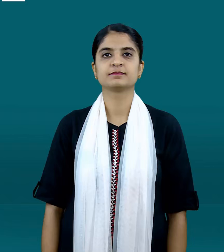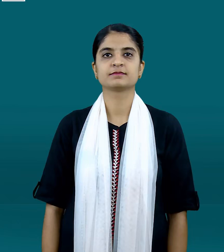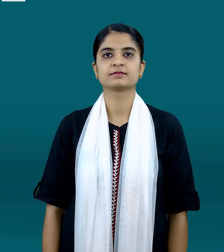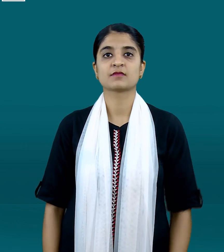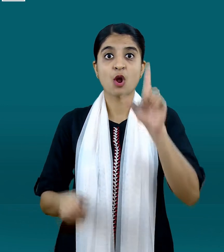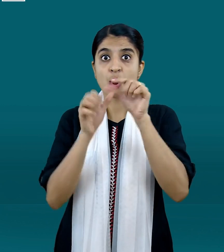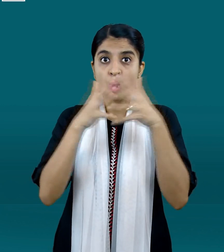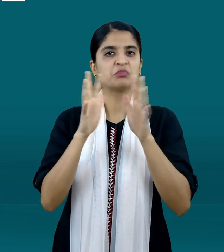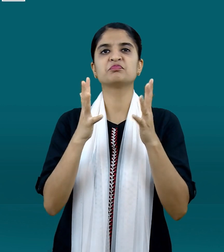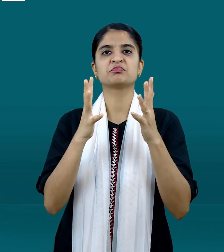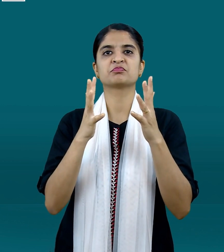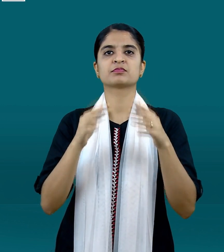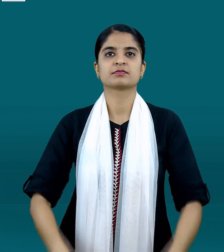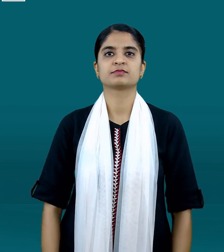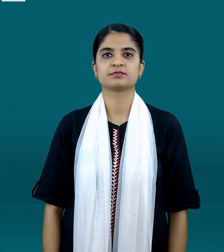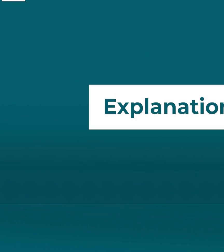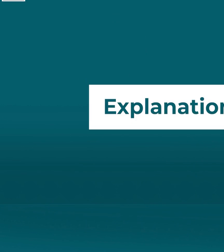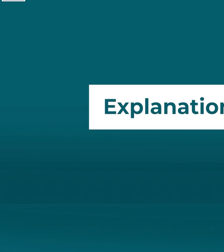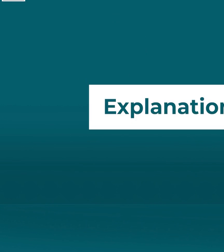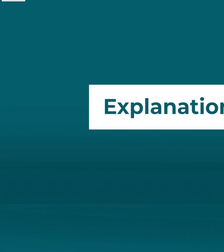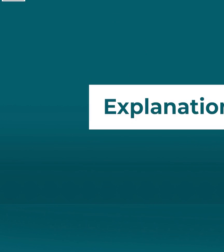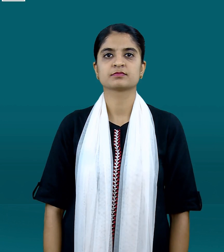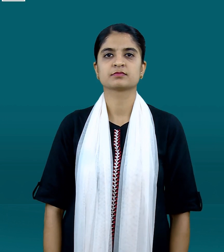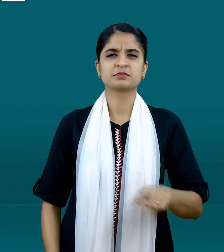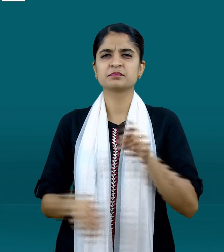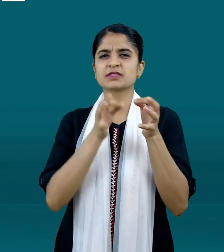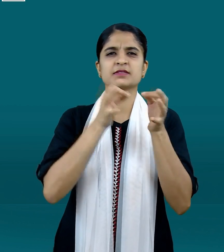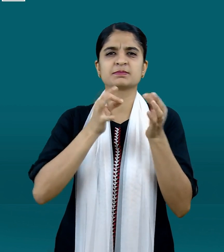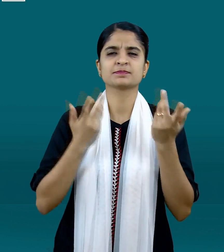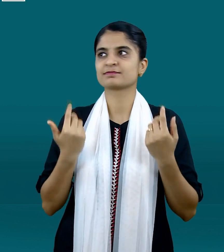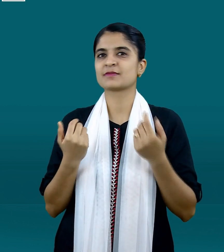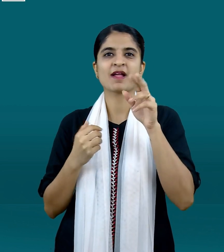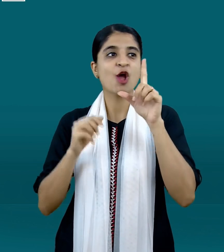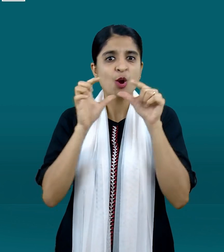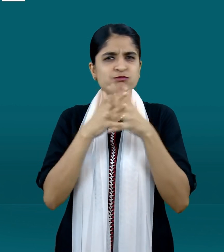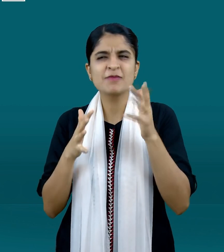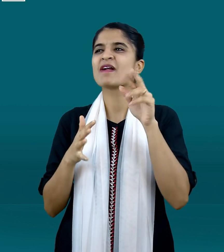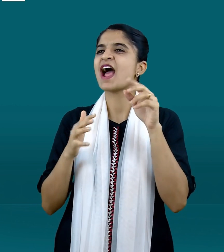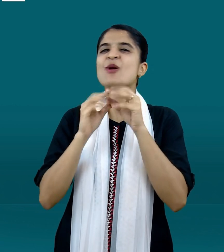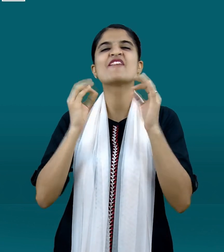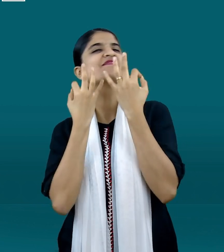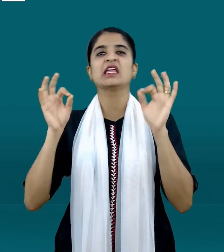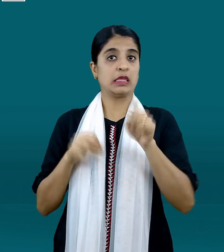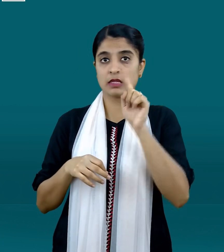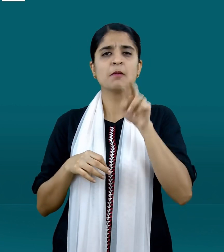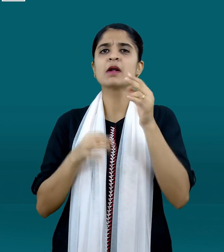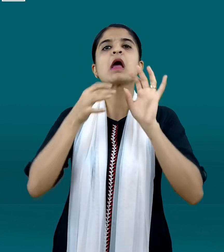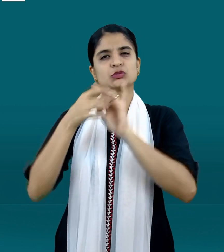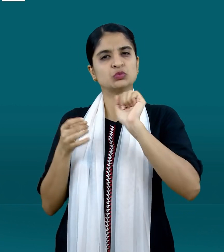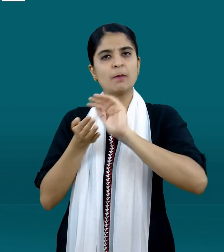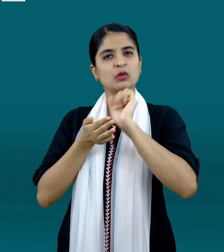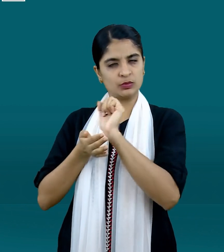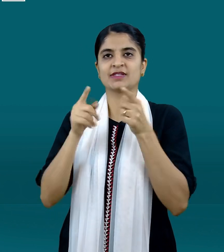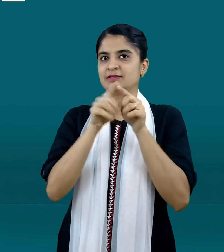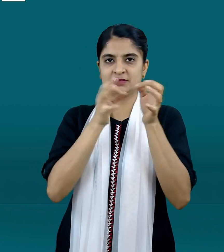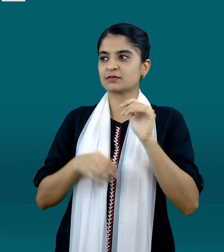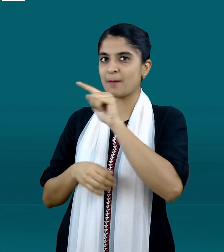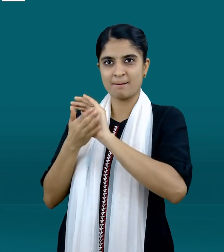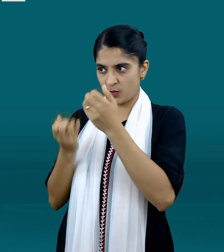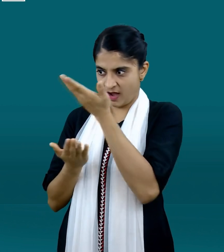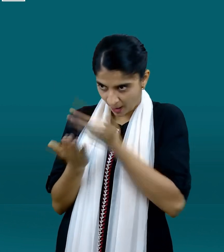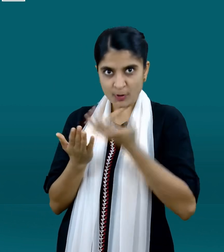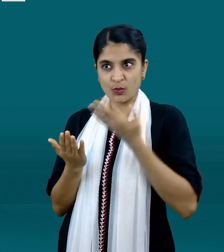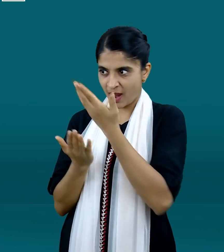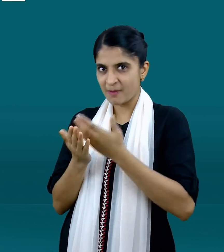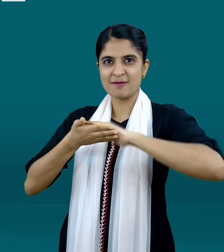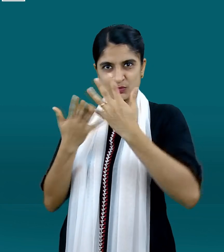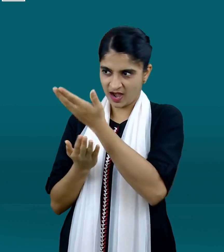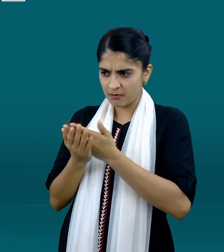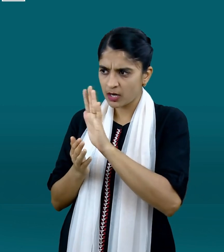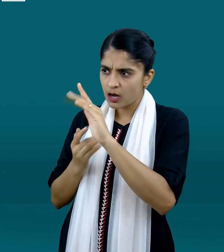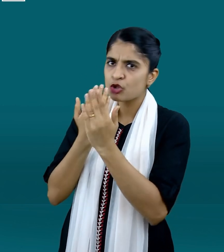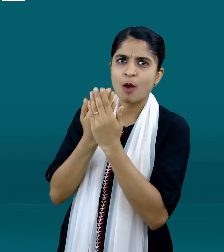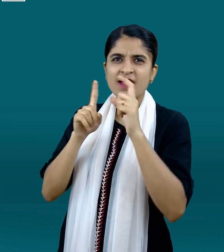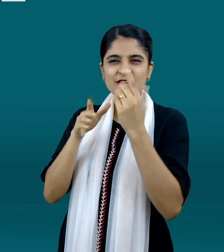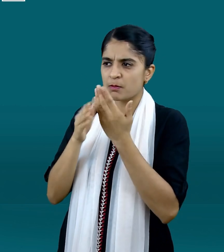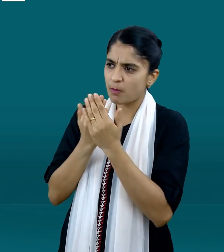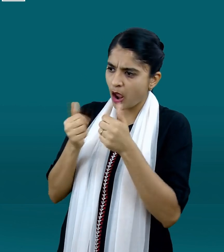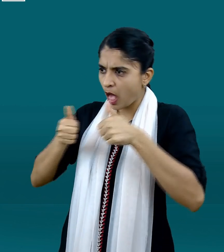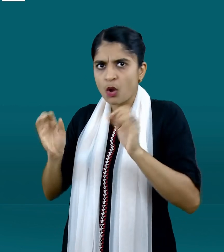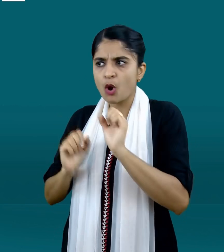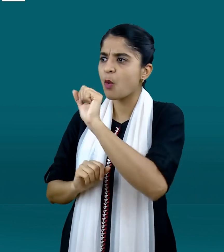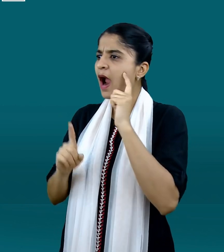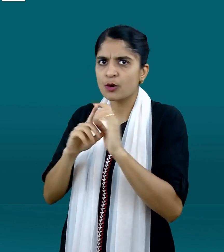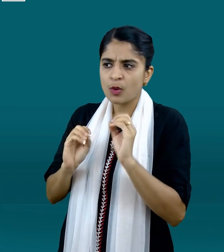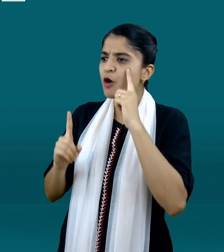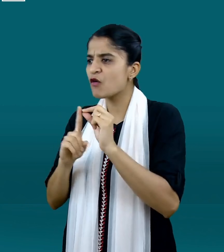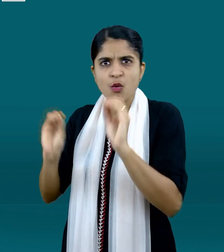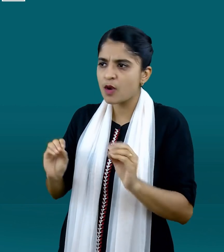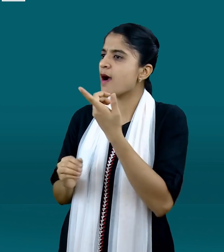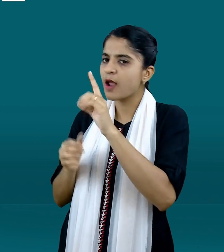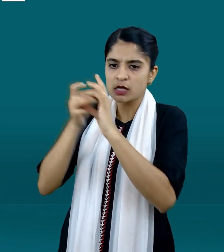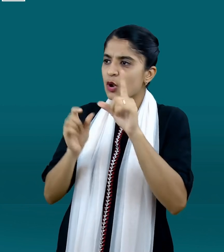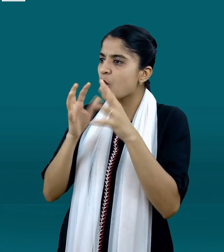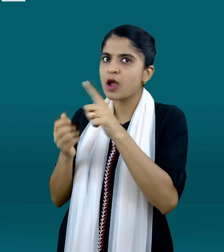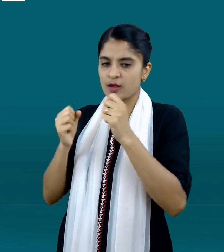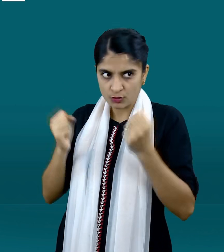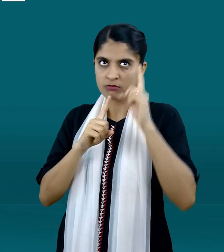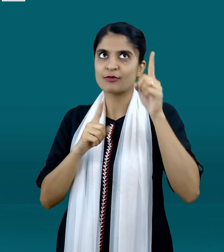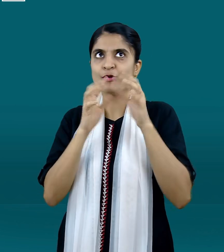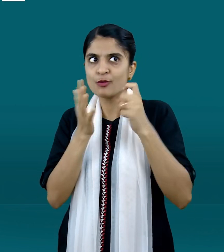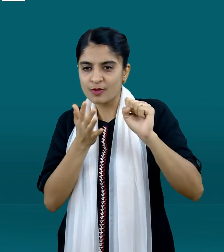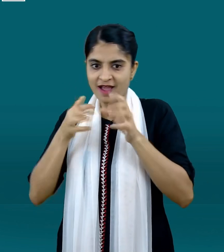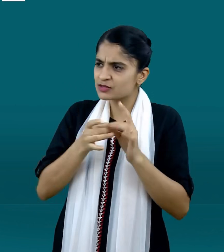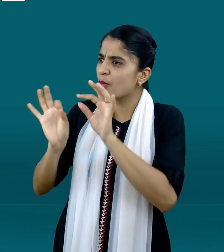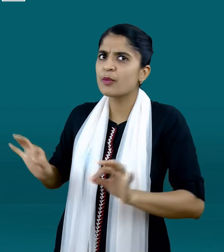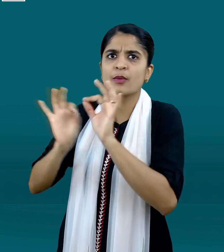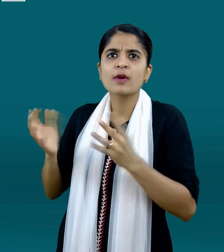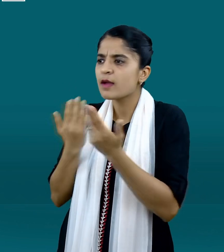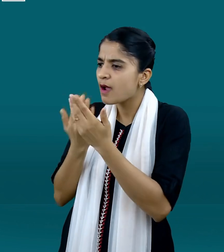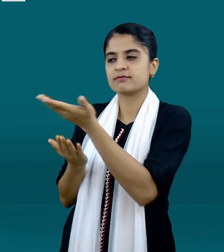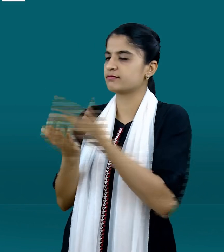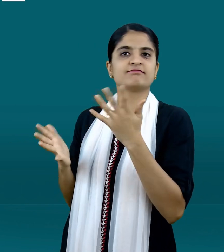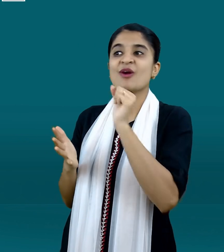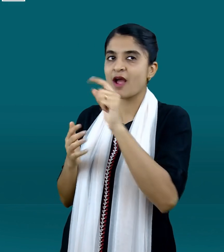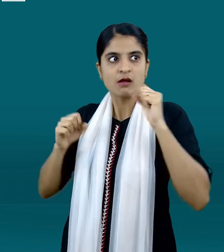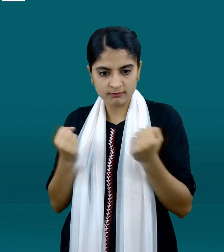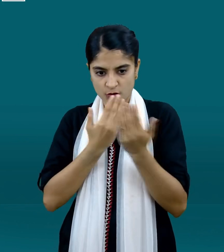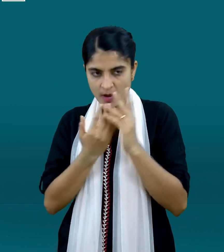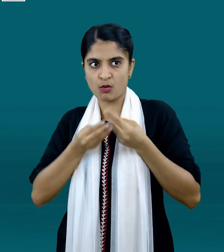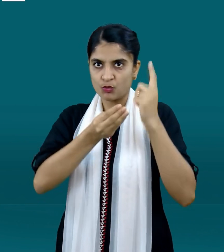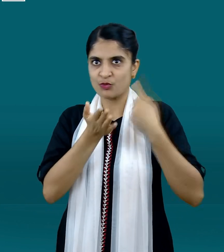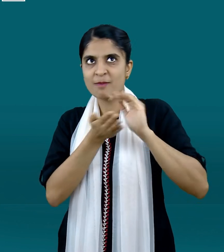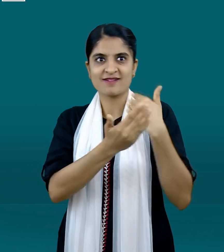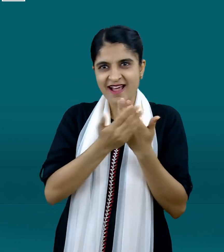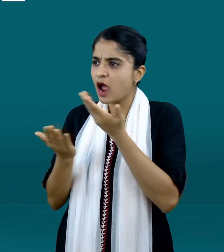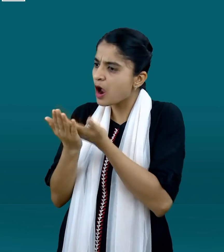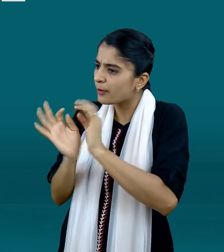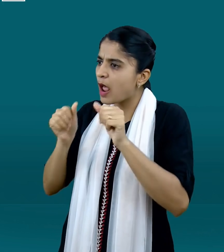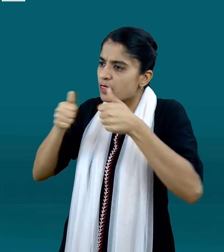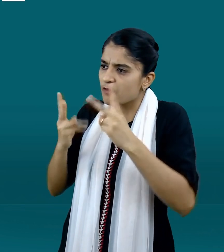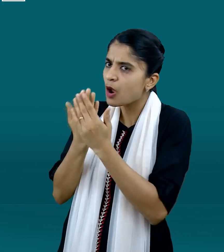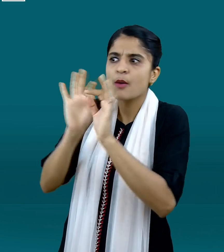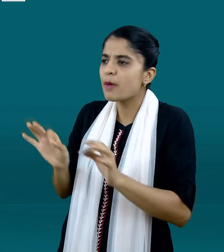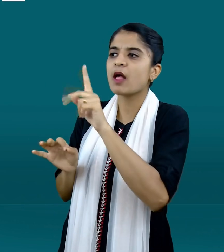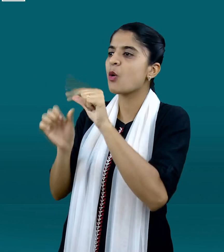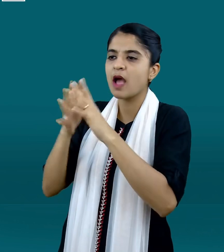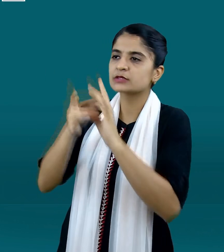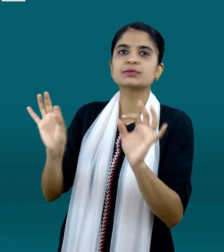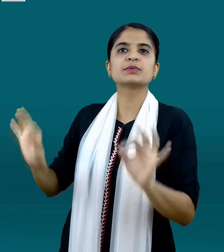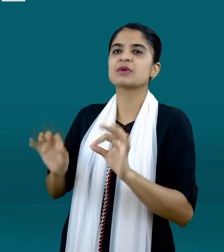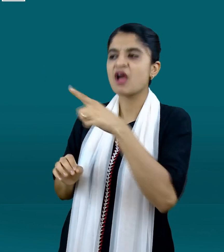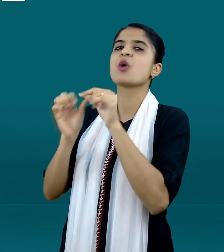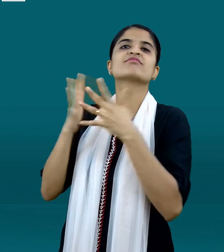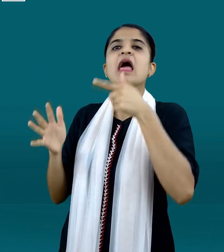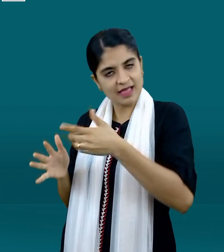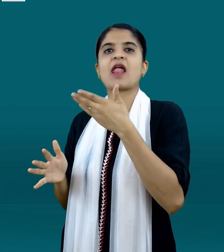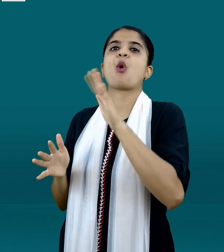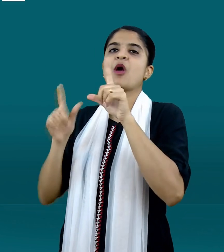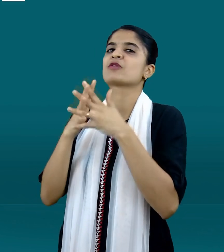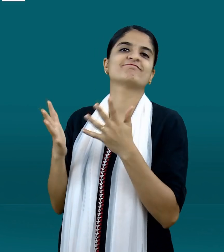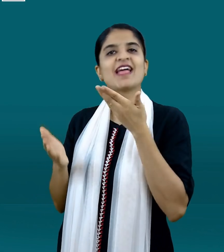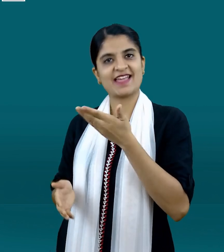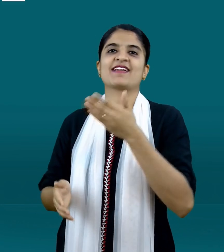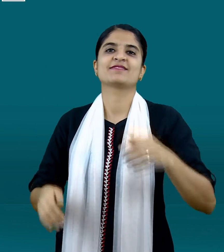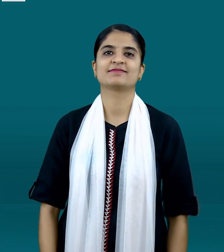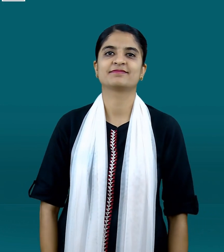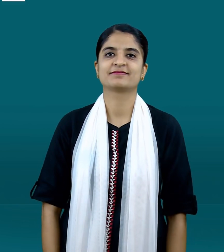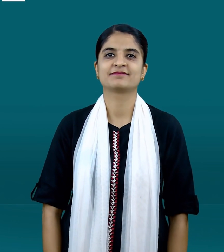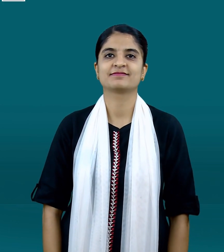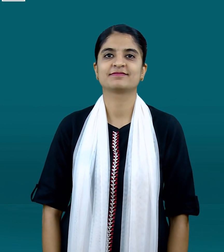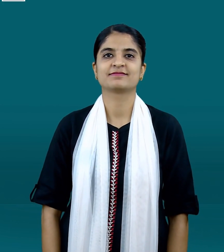Non legal